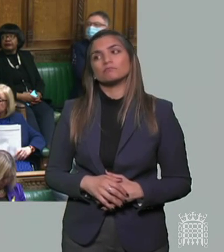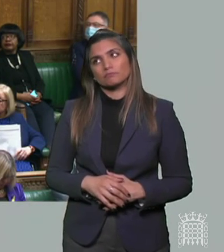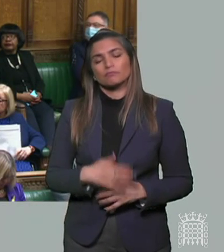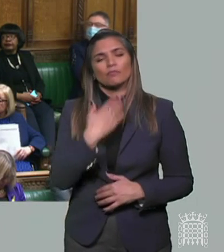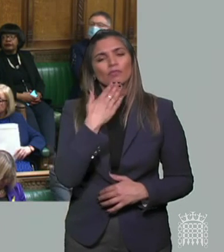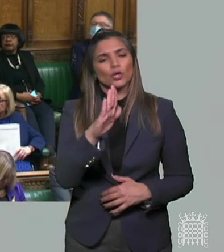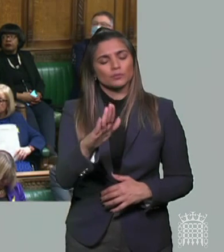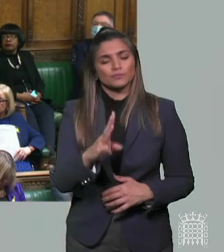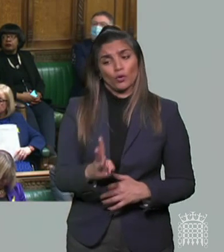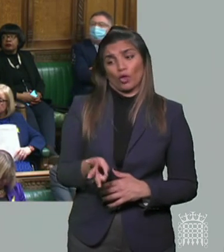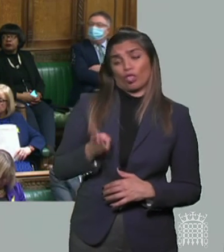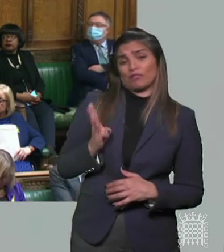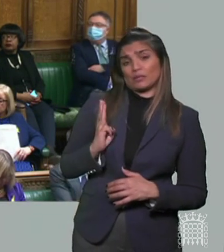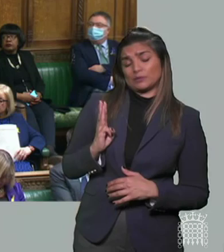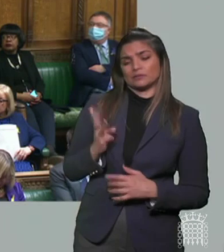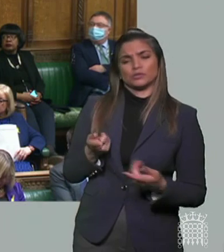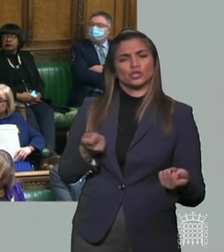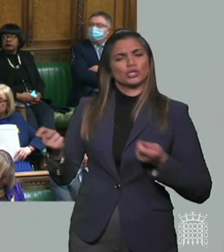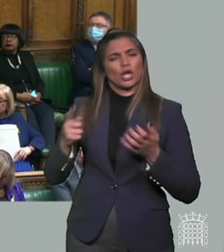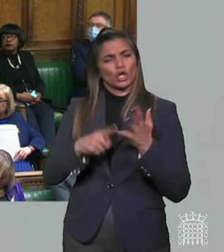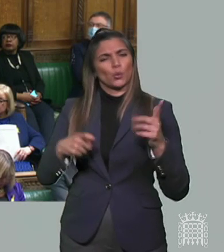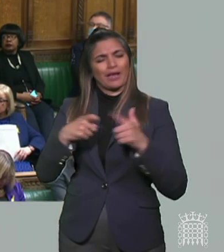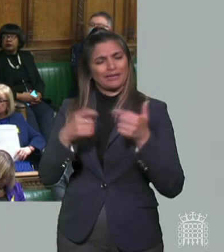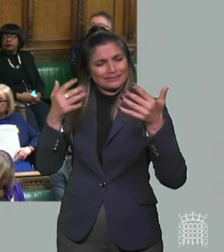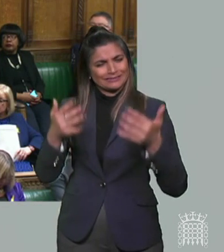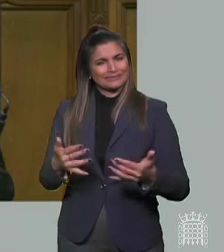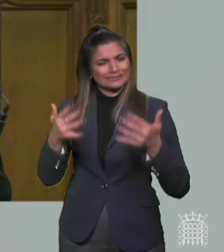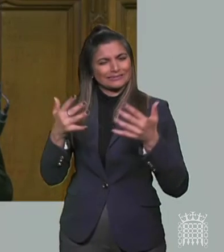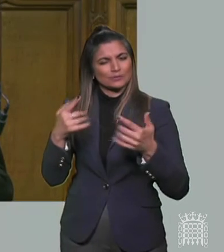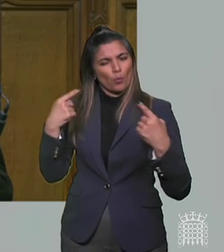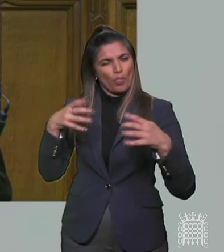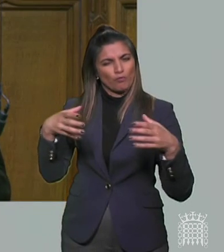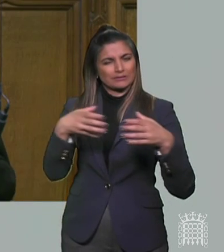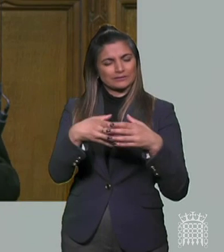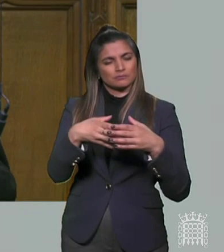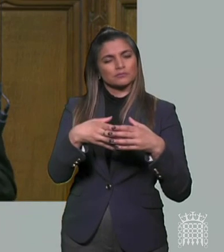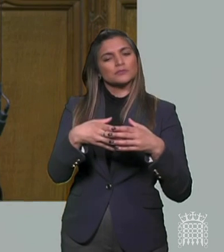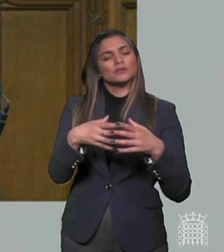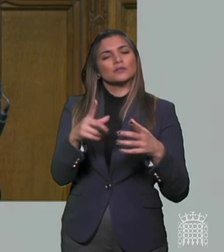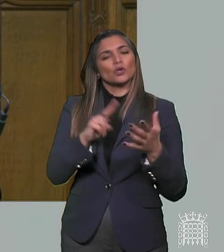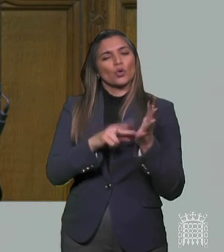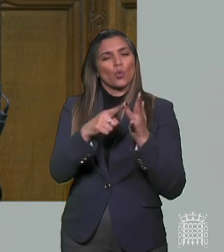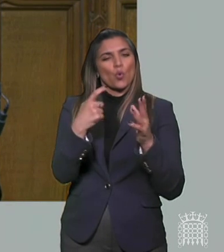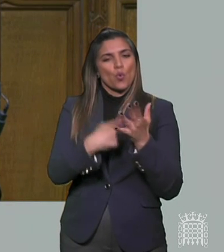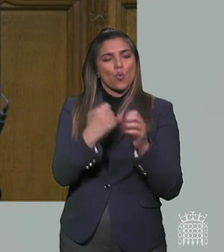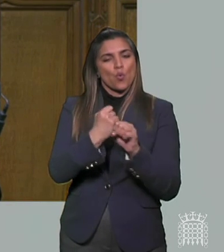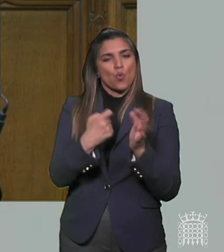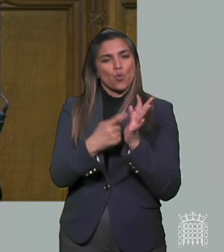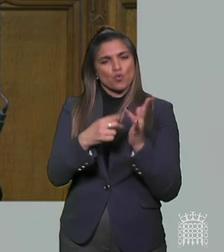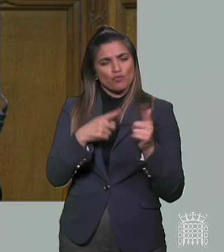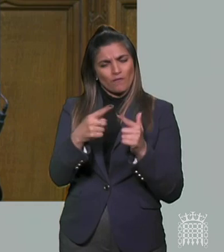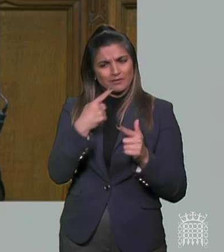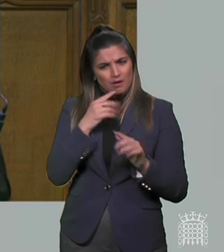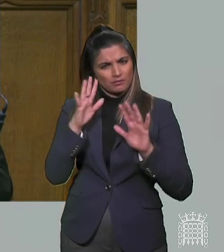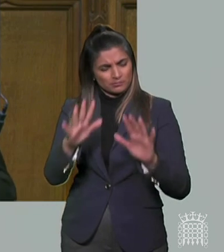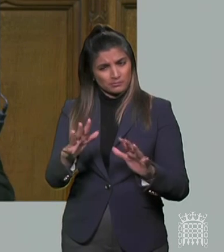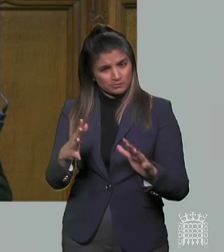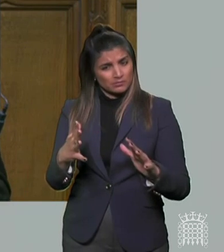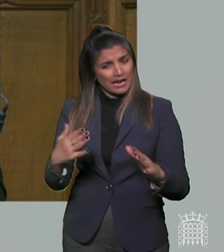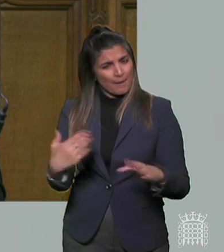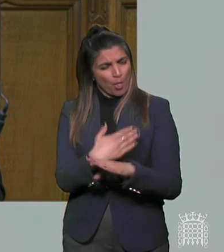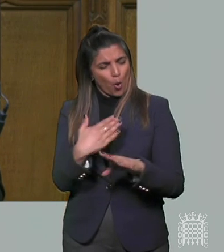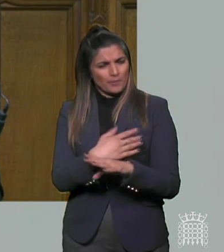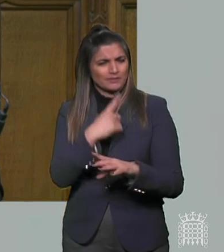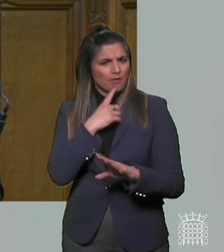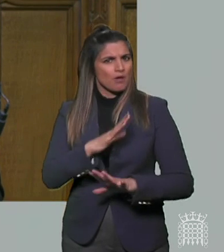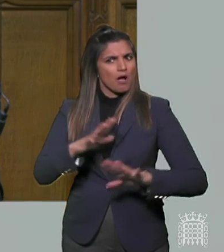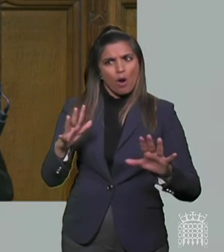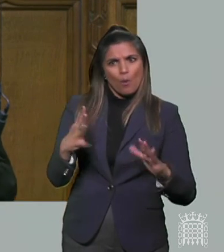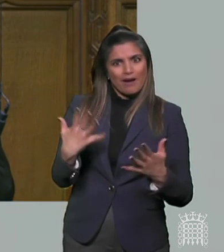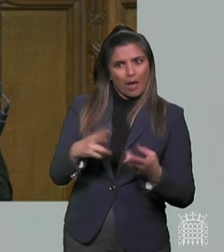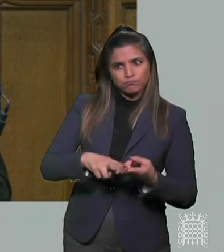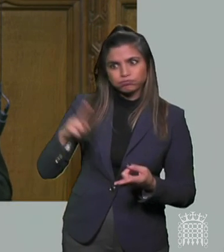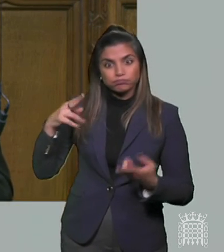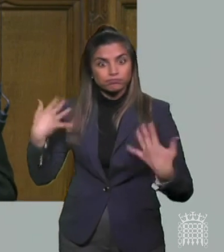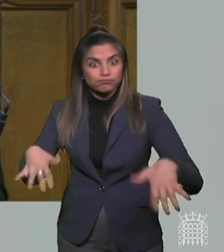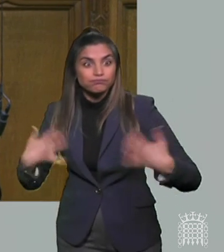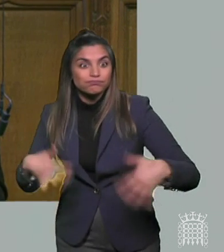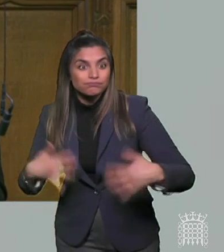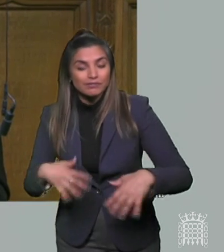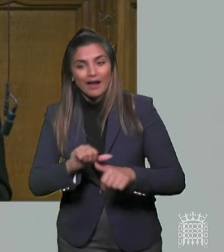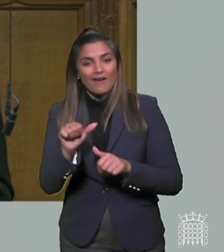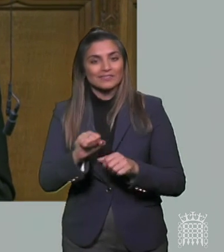Three weeks ago, the chair of the UK Statistics Authority, Sir David Norgrove, wrote to the Prime Minister to point out that his repeated assertion that employment is now higher than it was before the pandemic is incorrect.